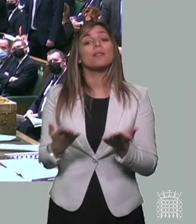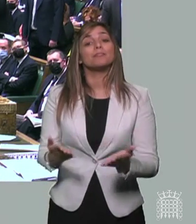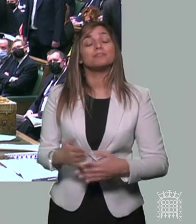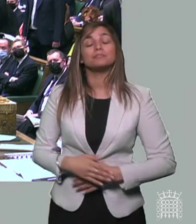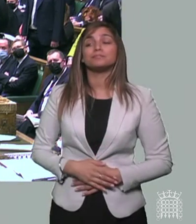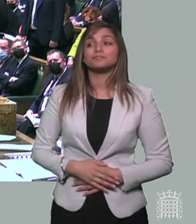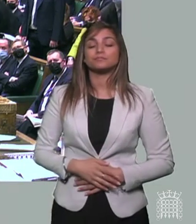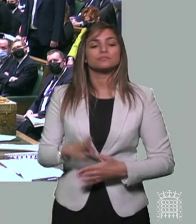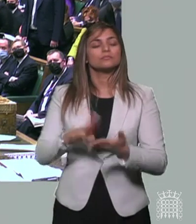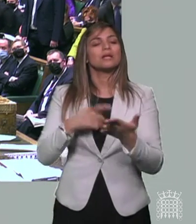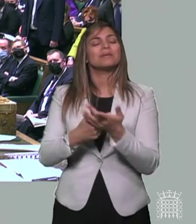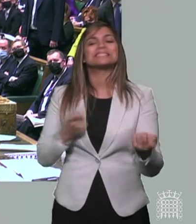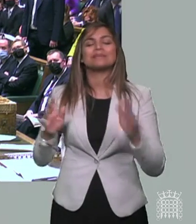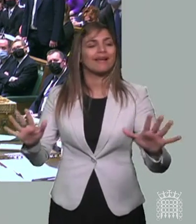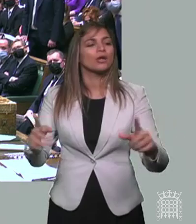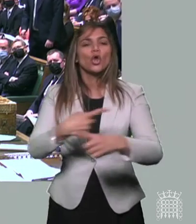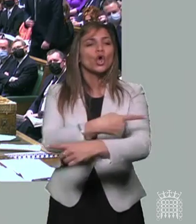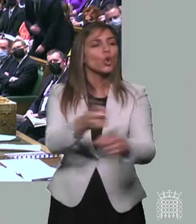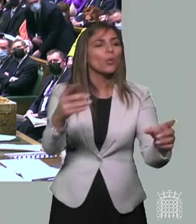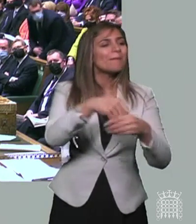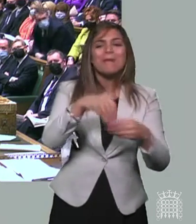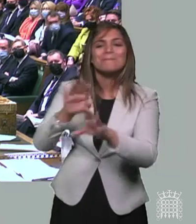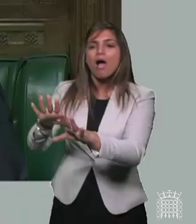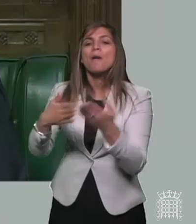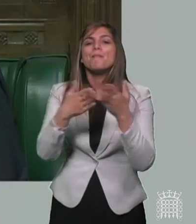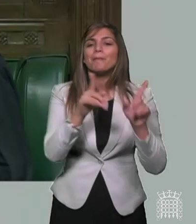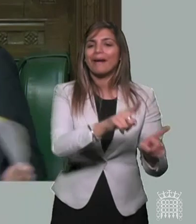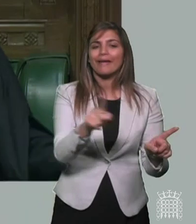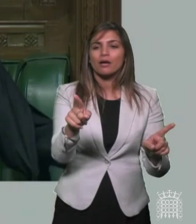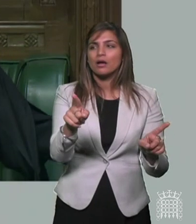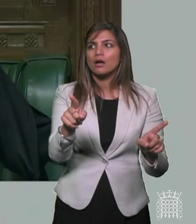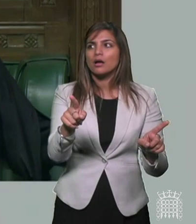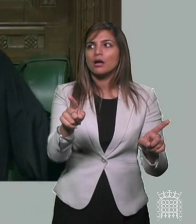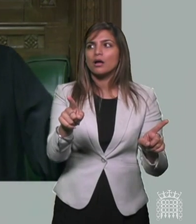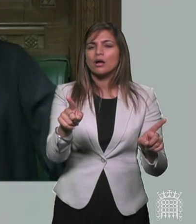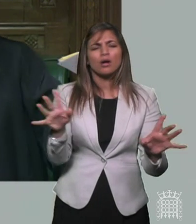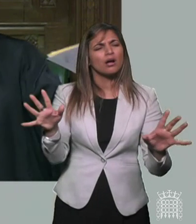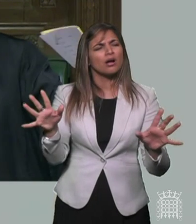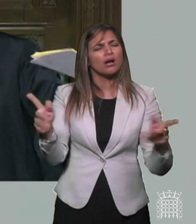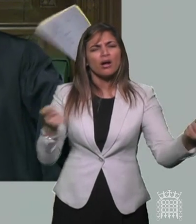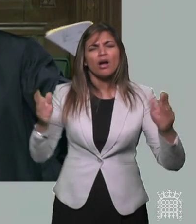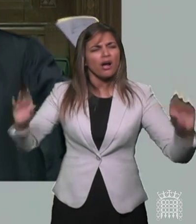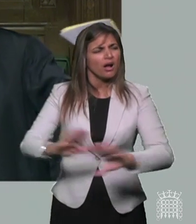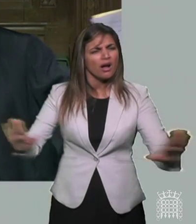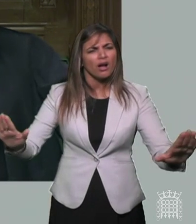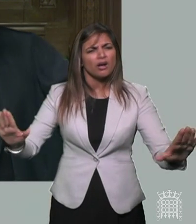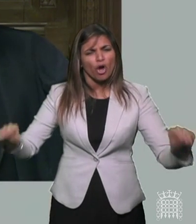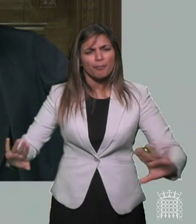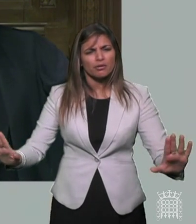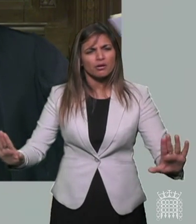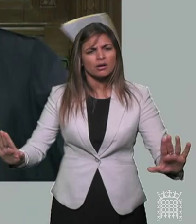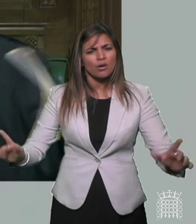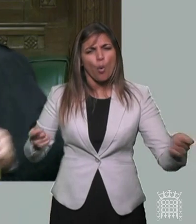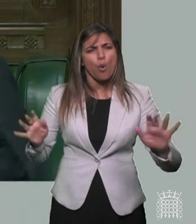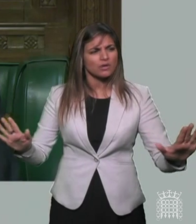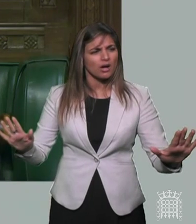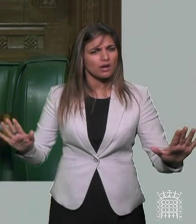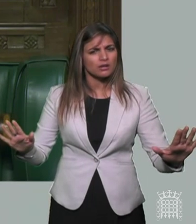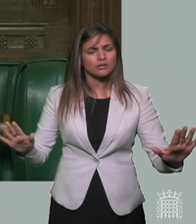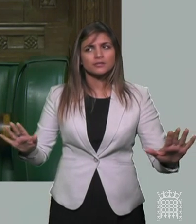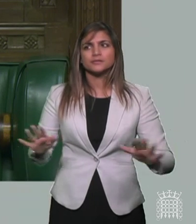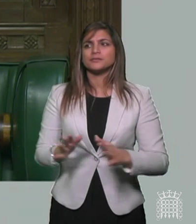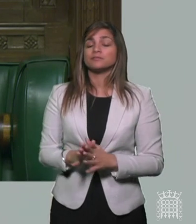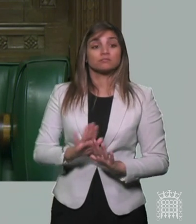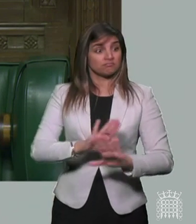Order. It was what the public think, not what the Member is saying.